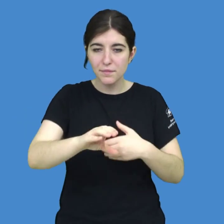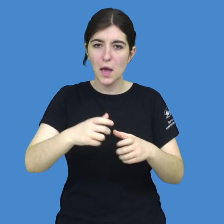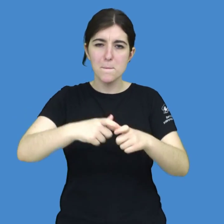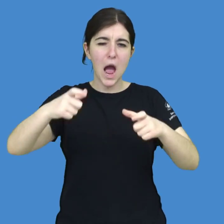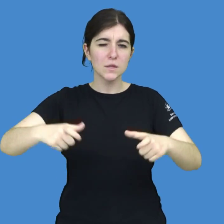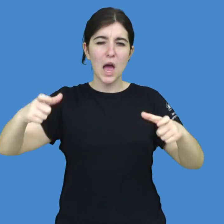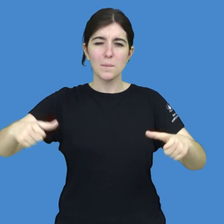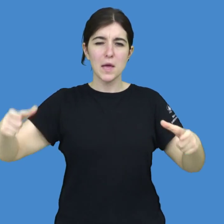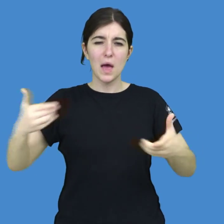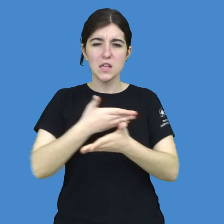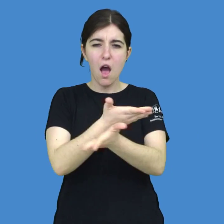incrementar